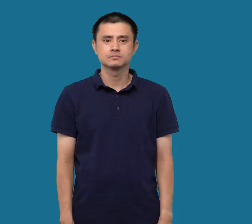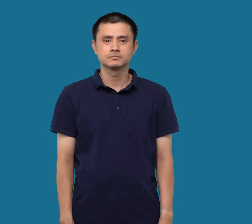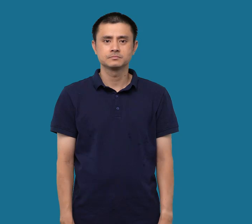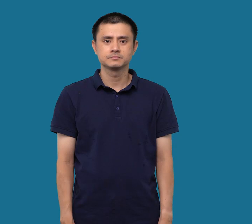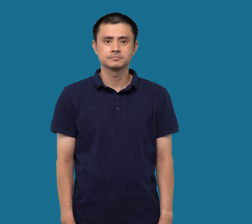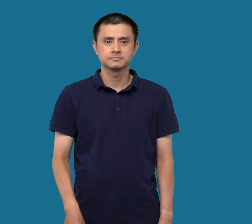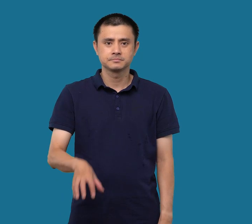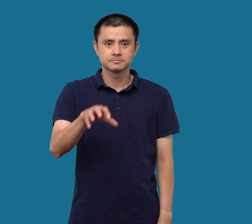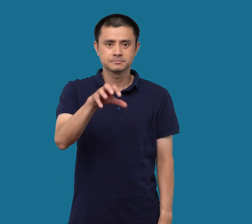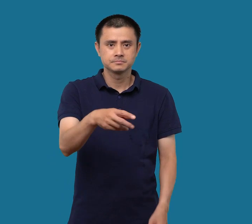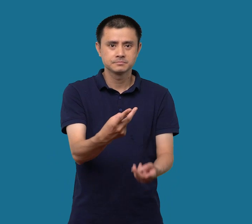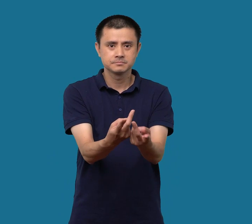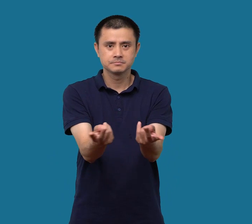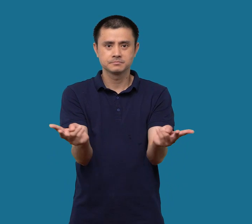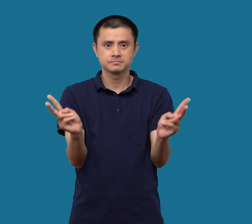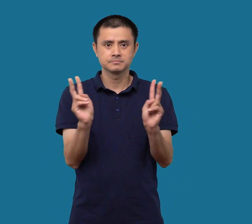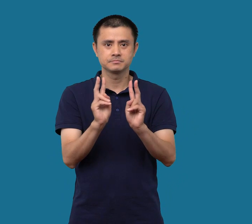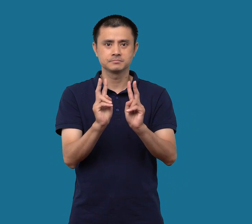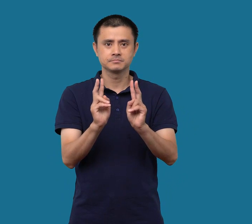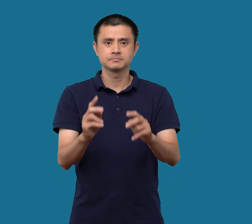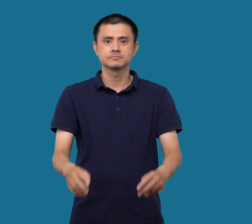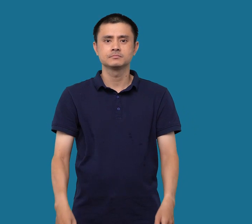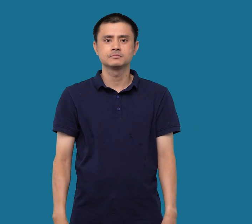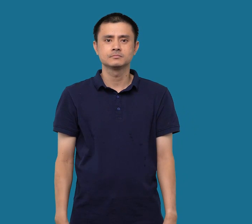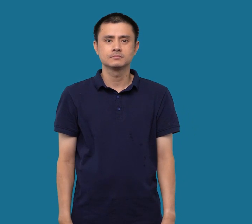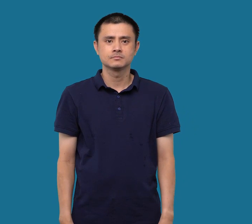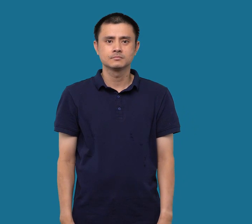khu vườn